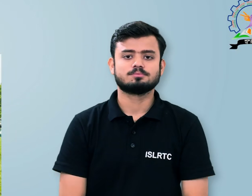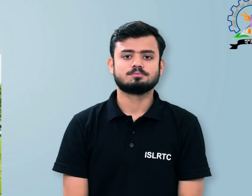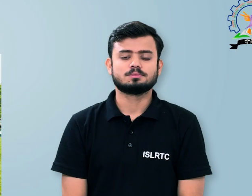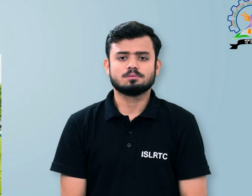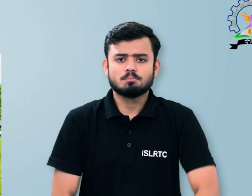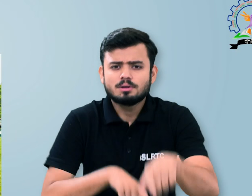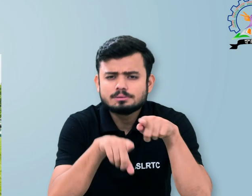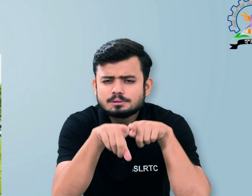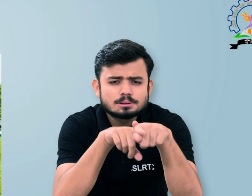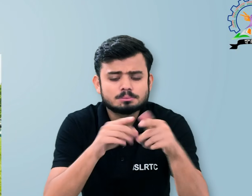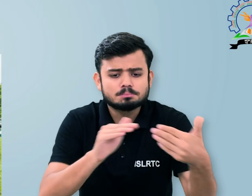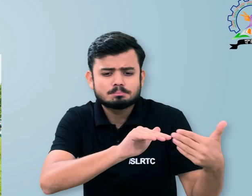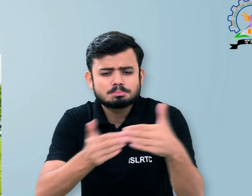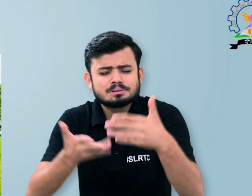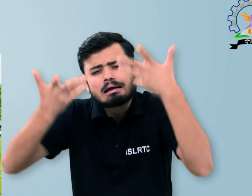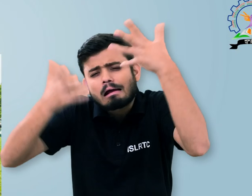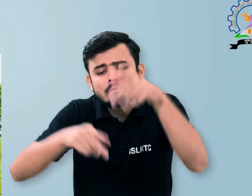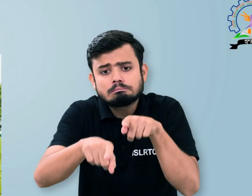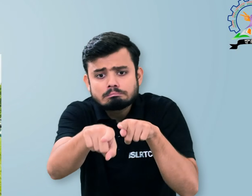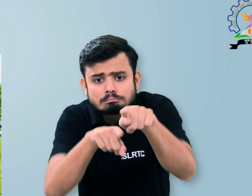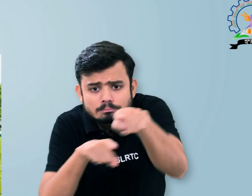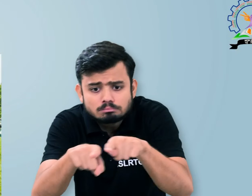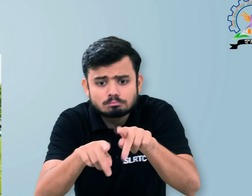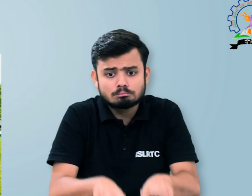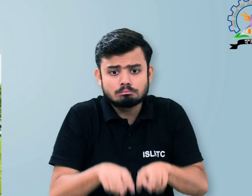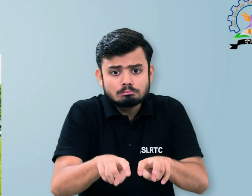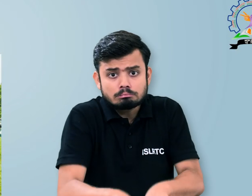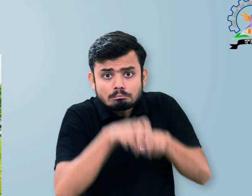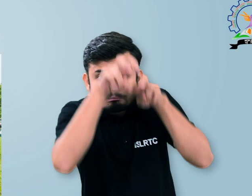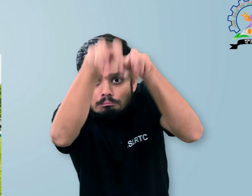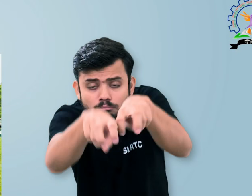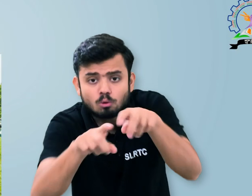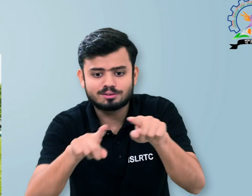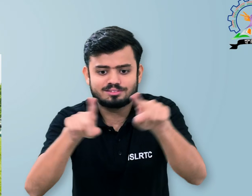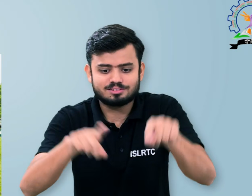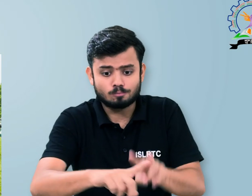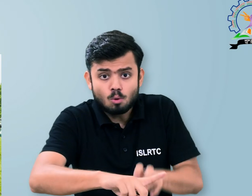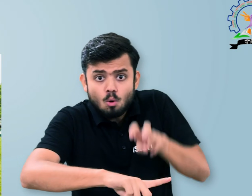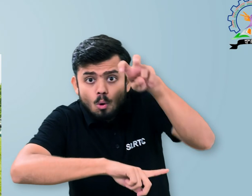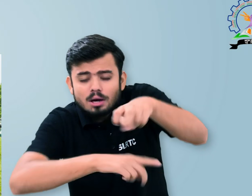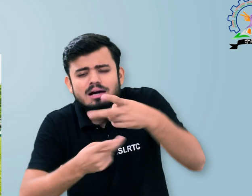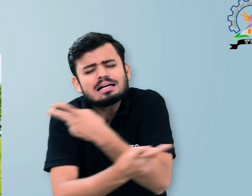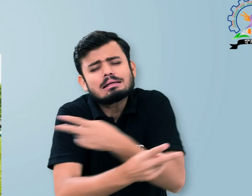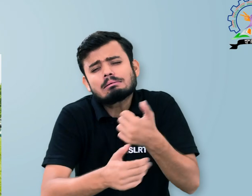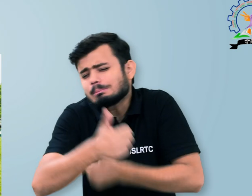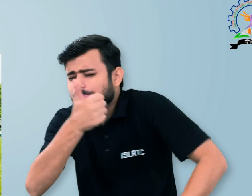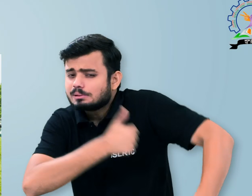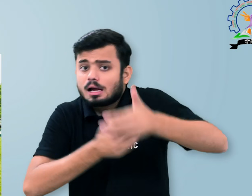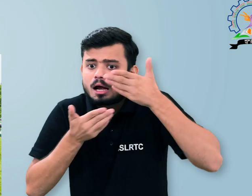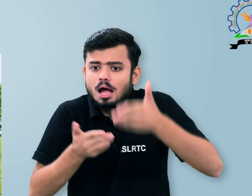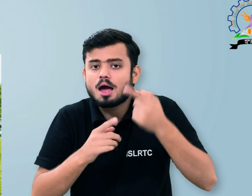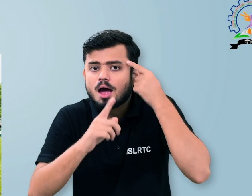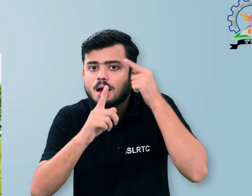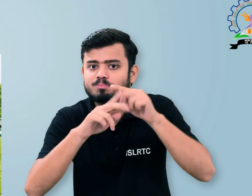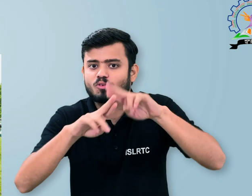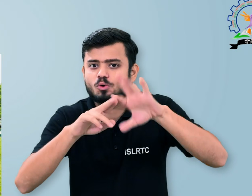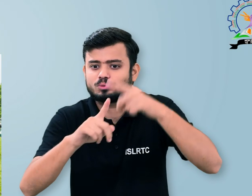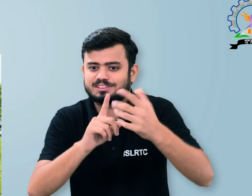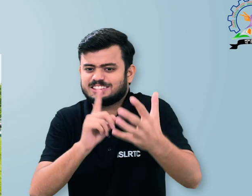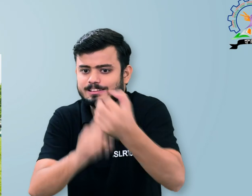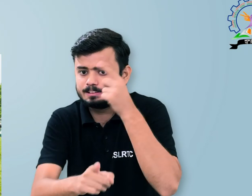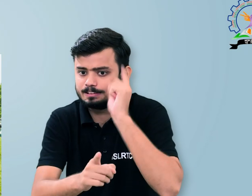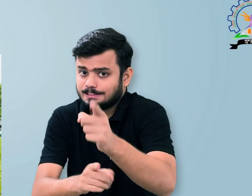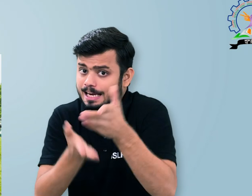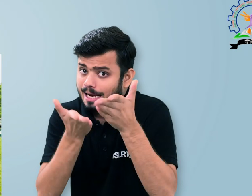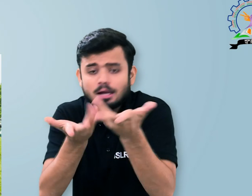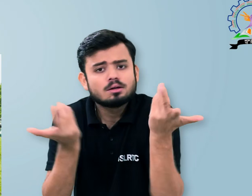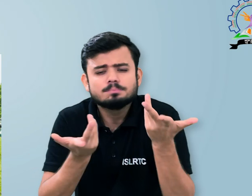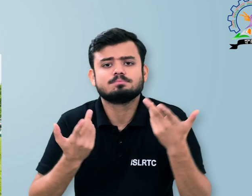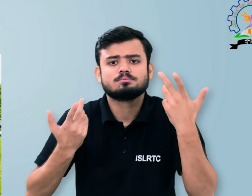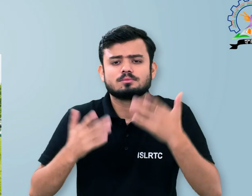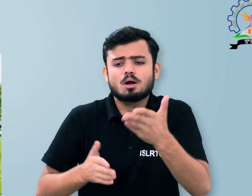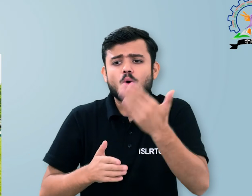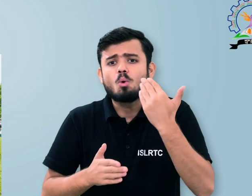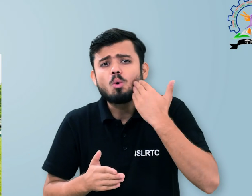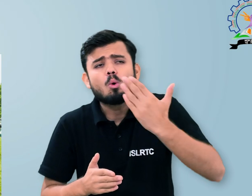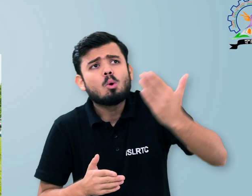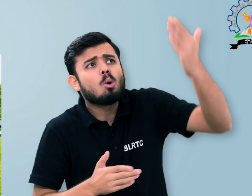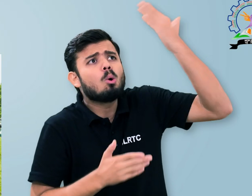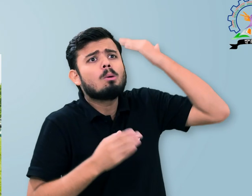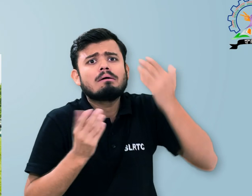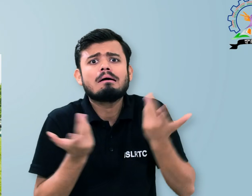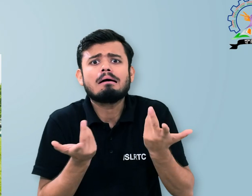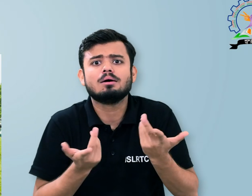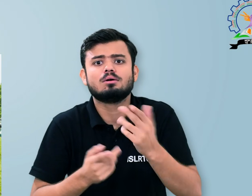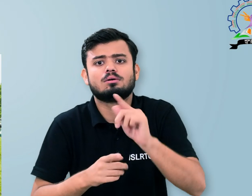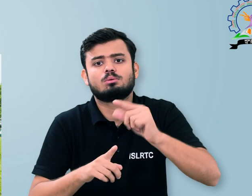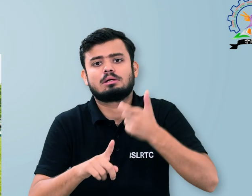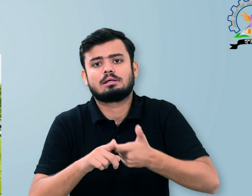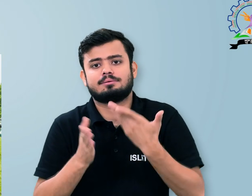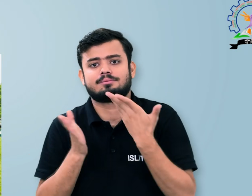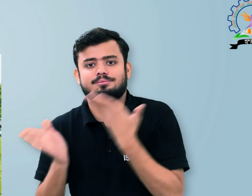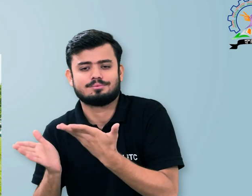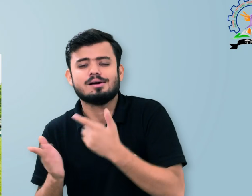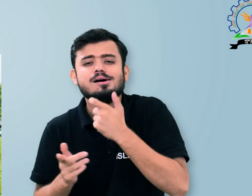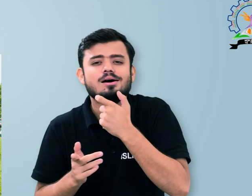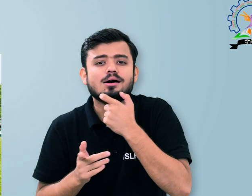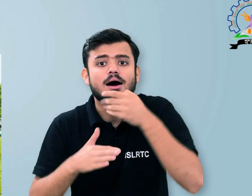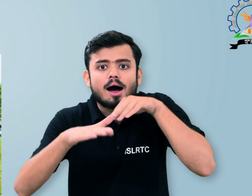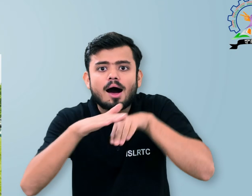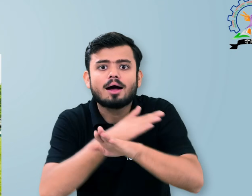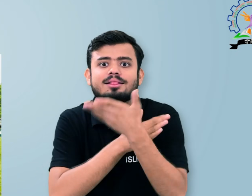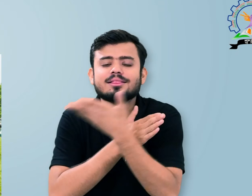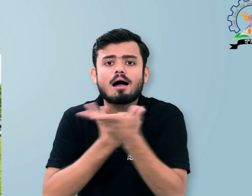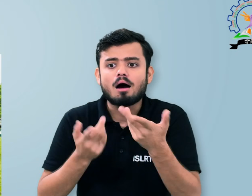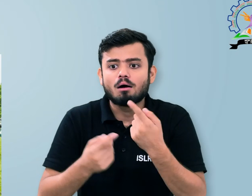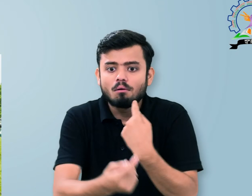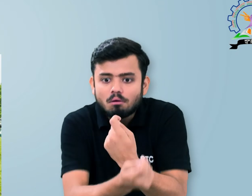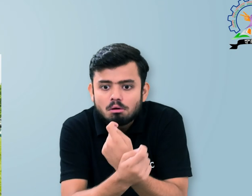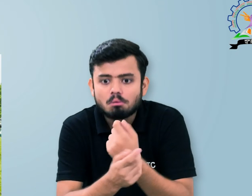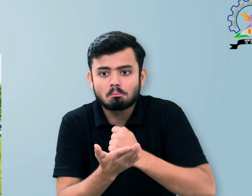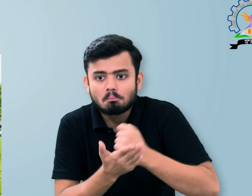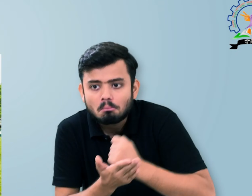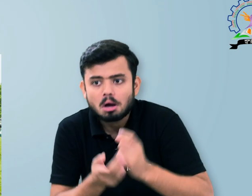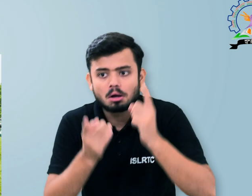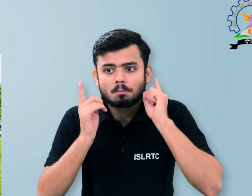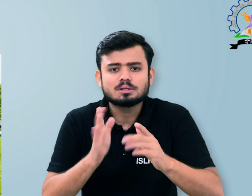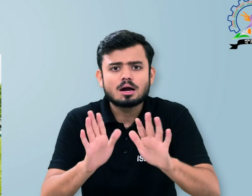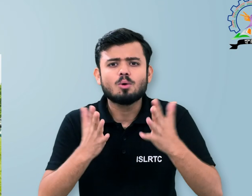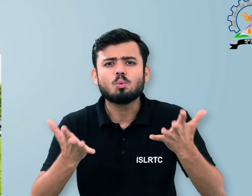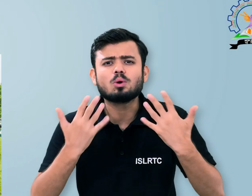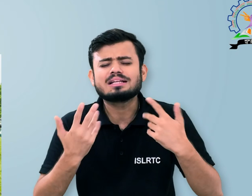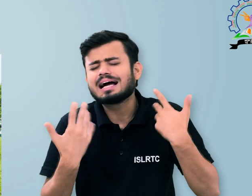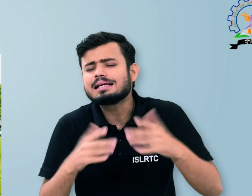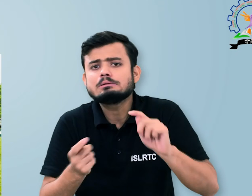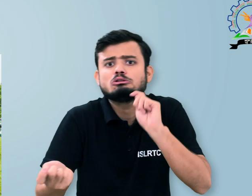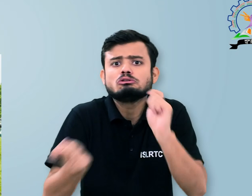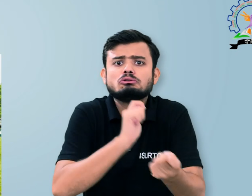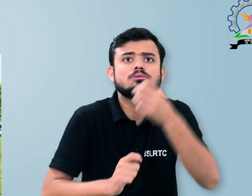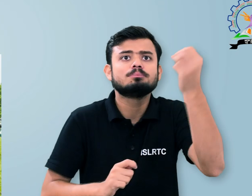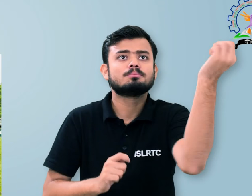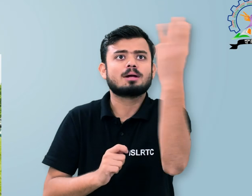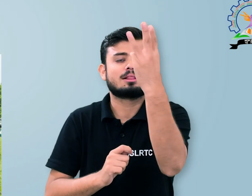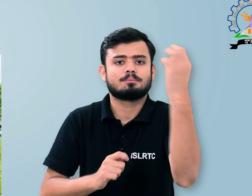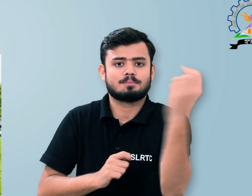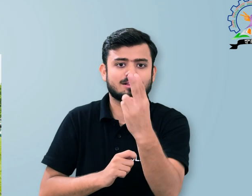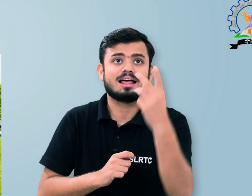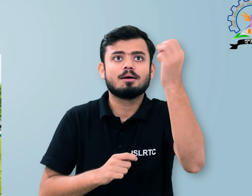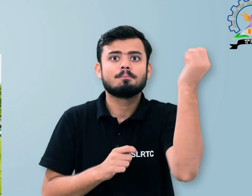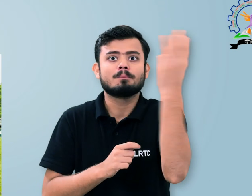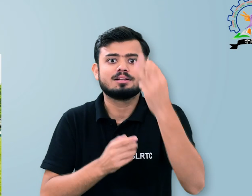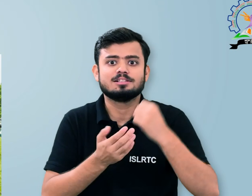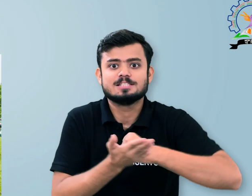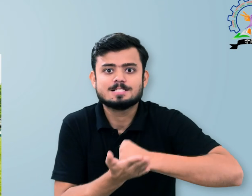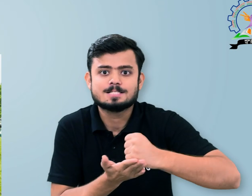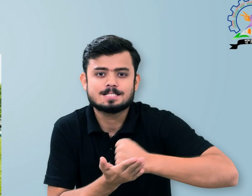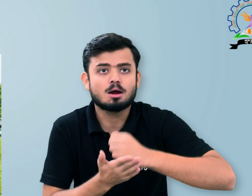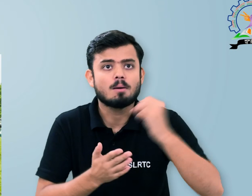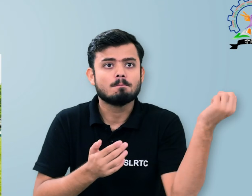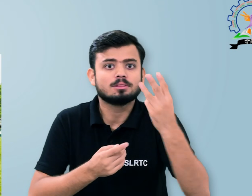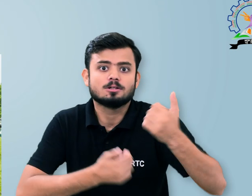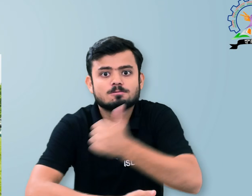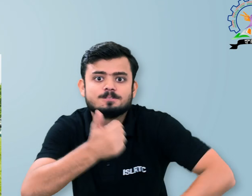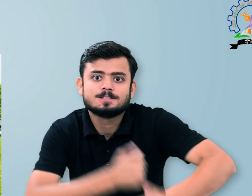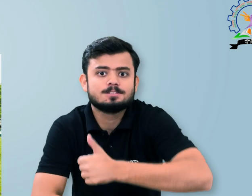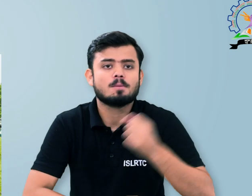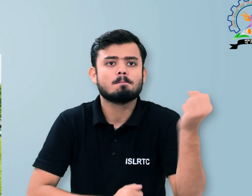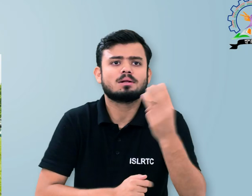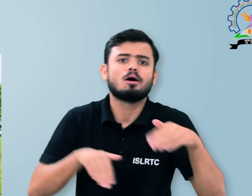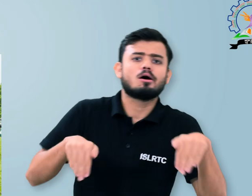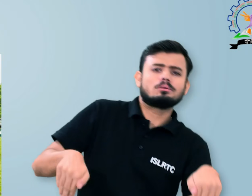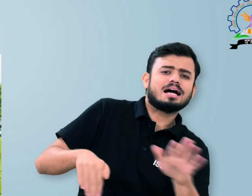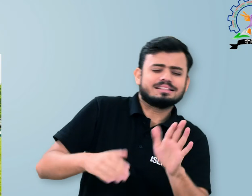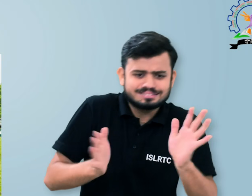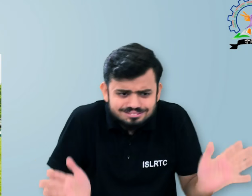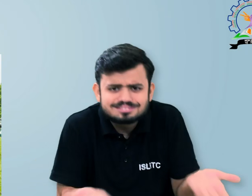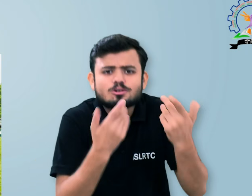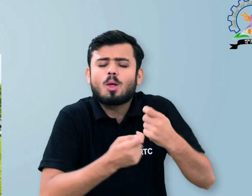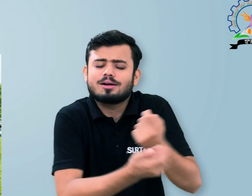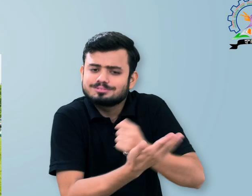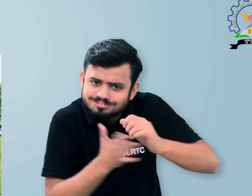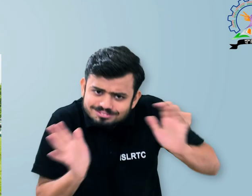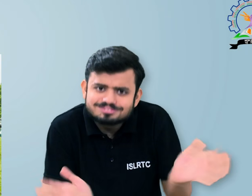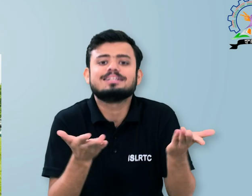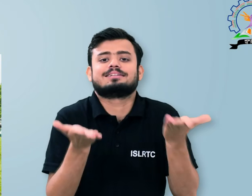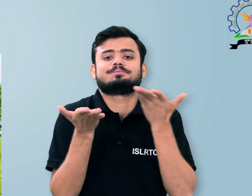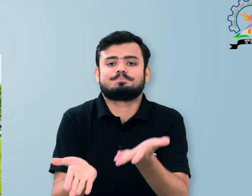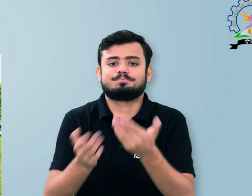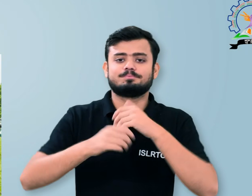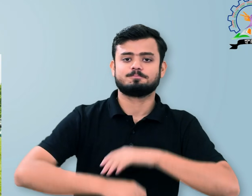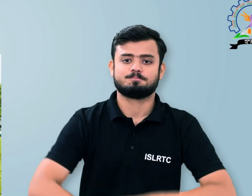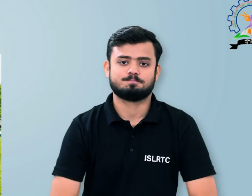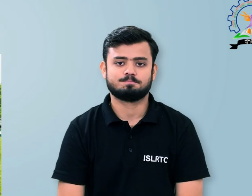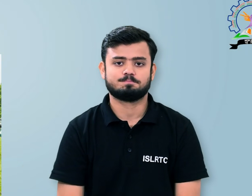A Point-to-Point race is a form of horse racing over fences, primarily for amateur riders and horses that are often used in fox hunting. The sport originated in England in the 19th century as a way to keep hunting horses fit during the off-season.